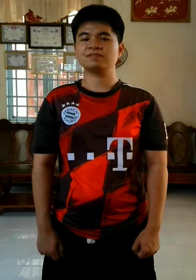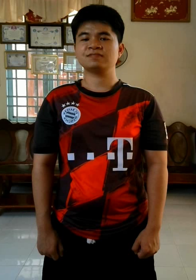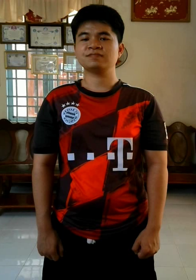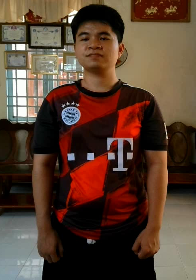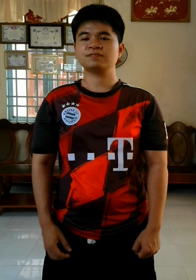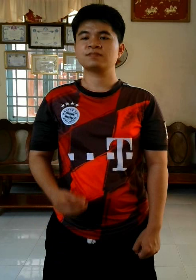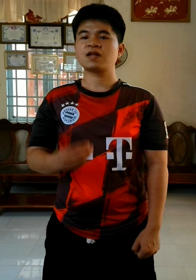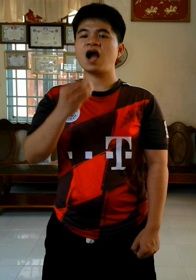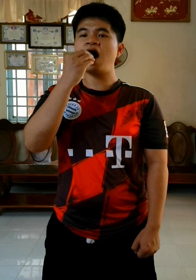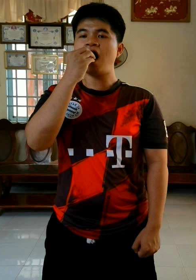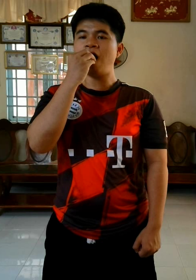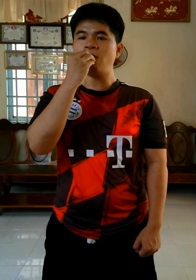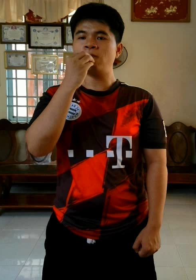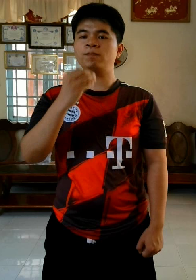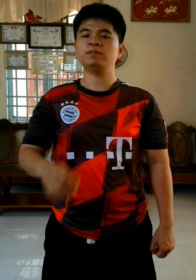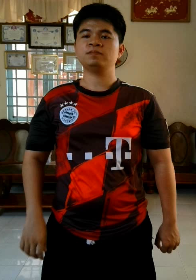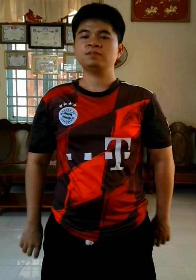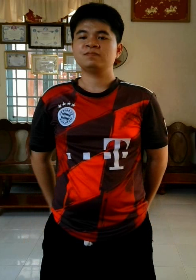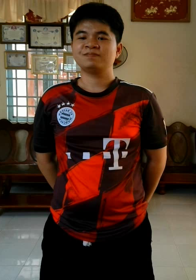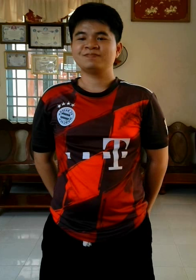an